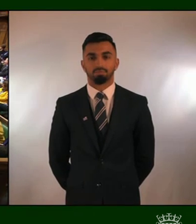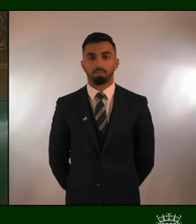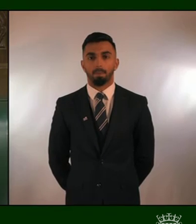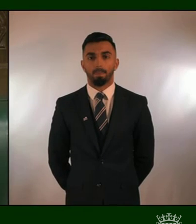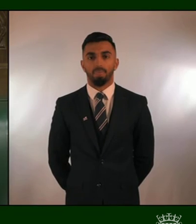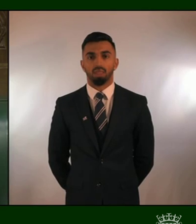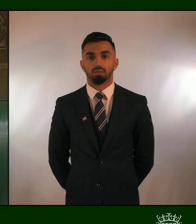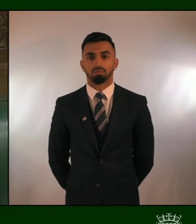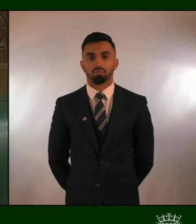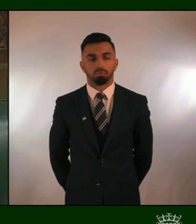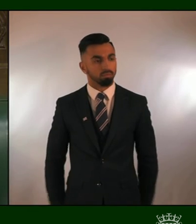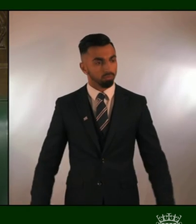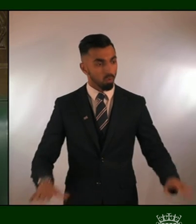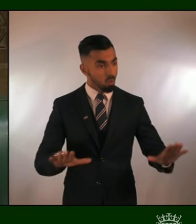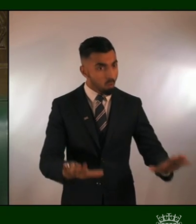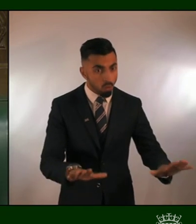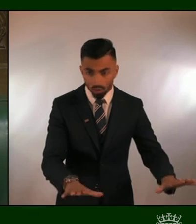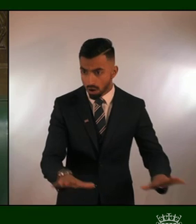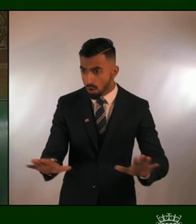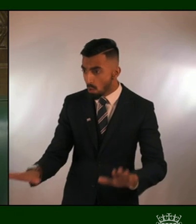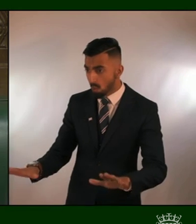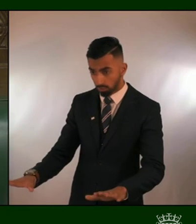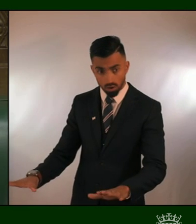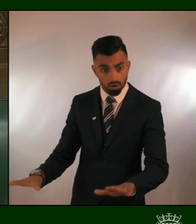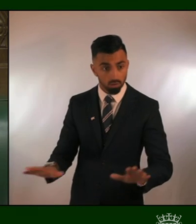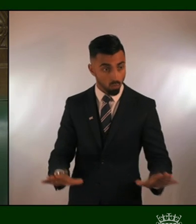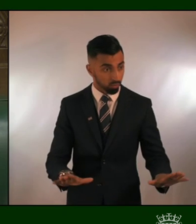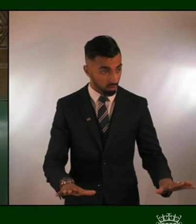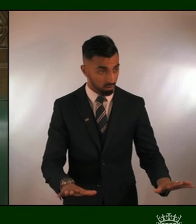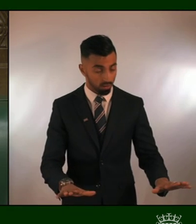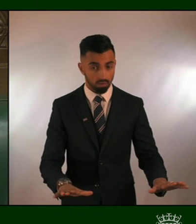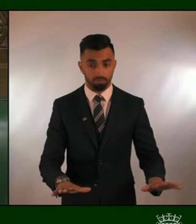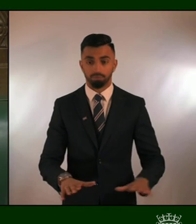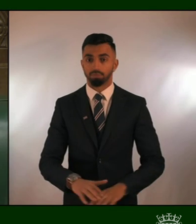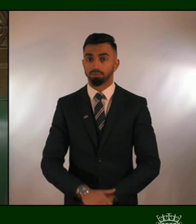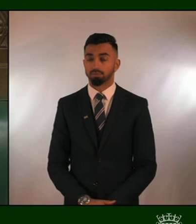On a point of order, Mr Speaker.